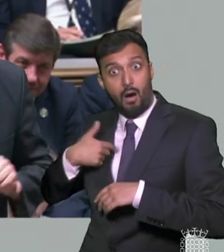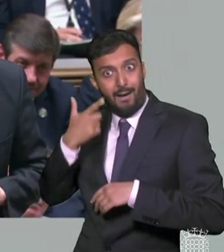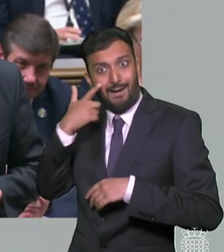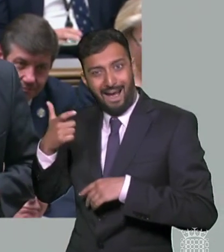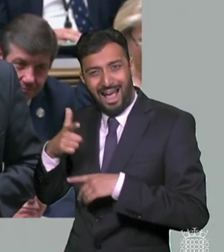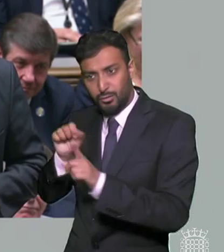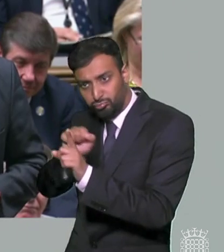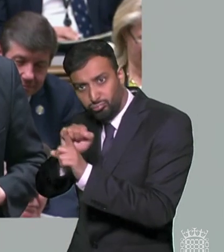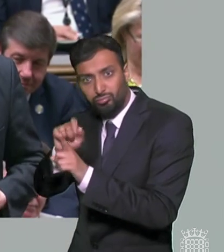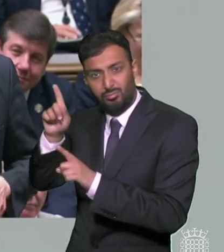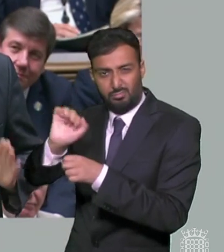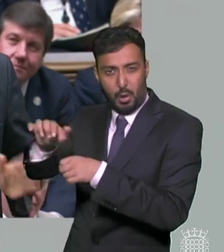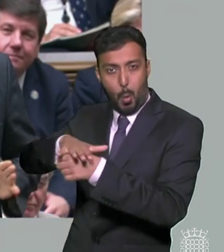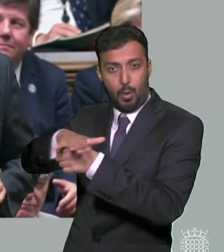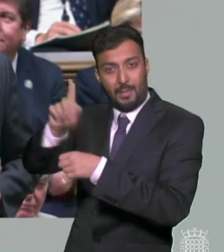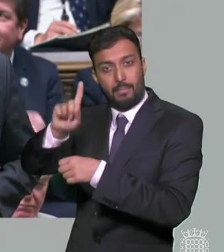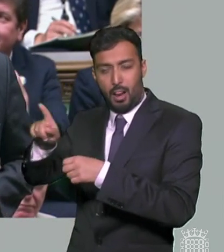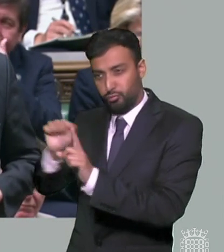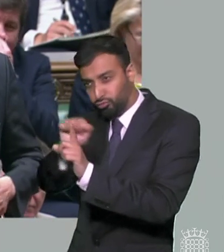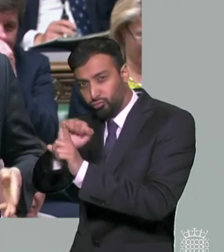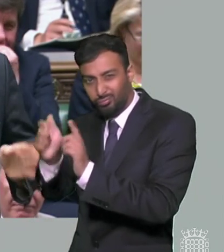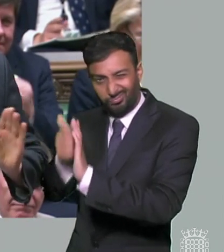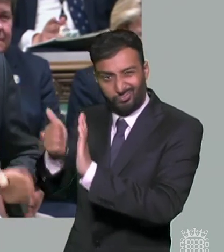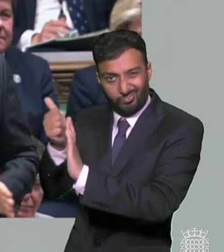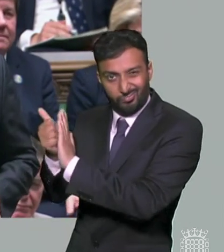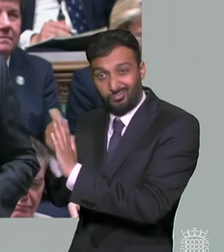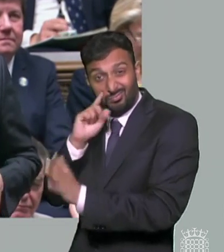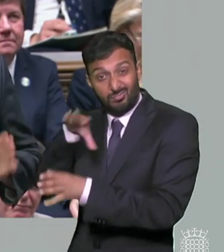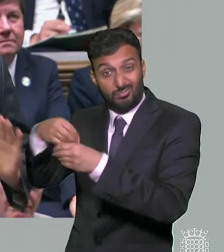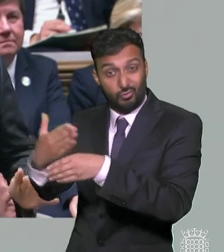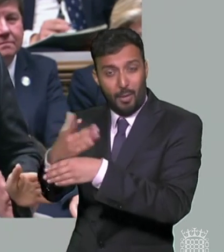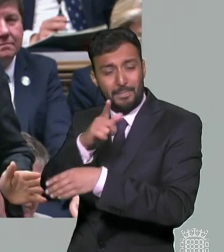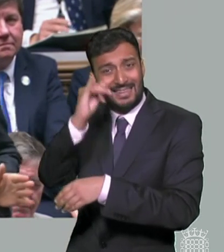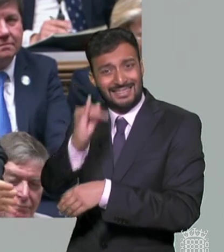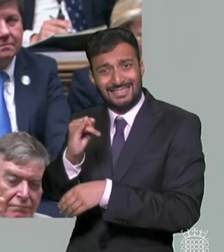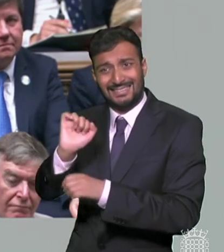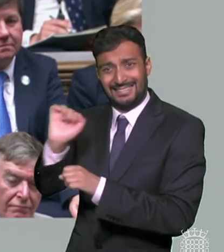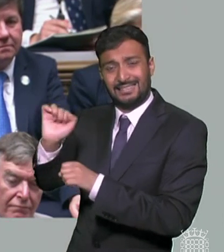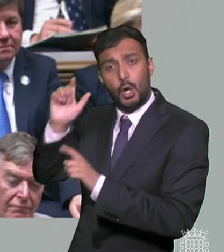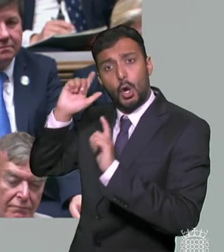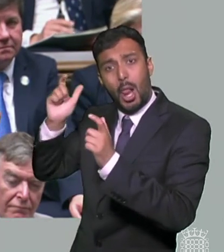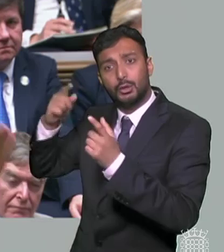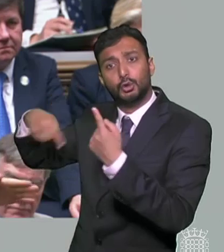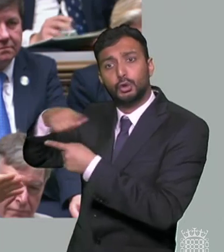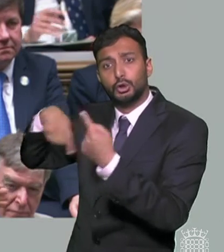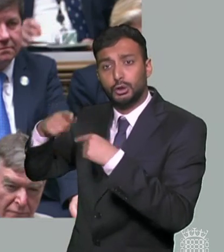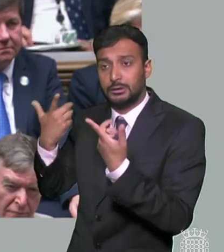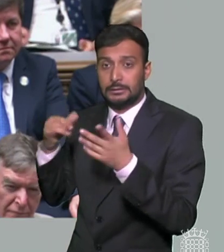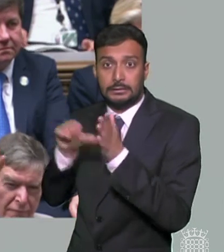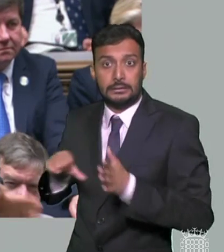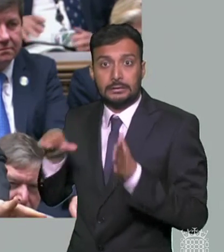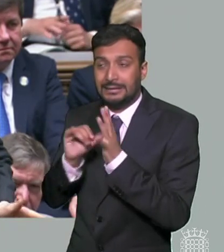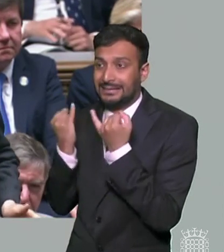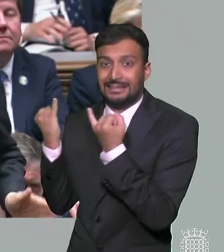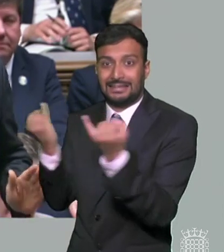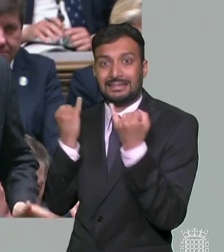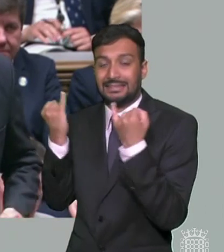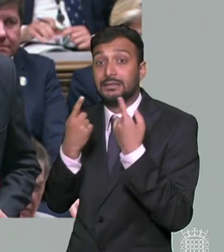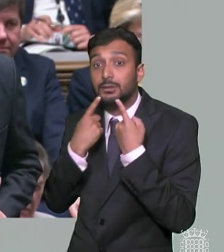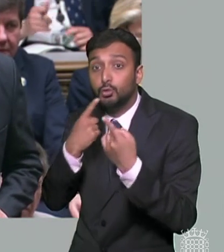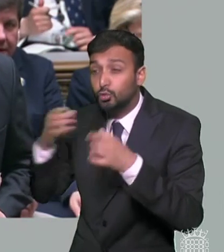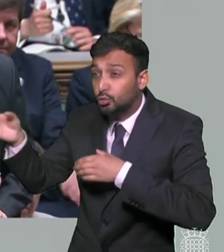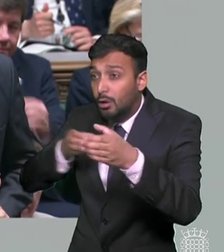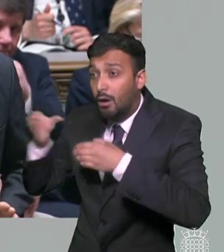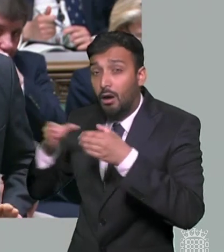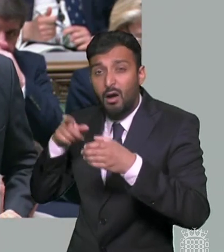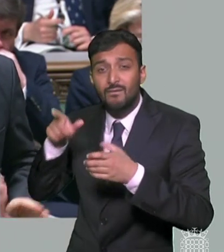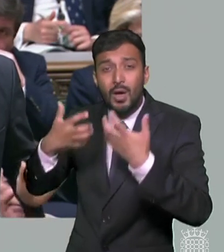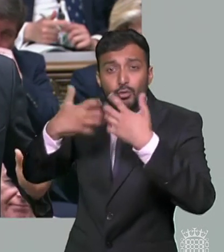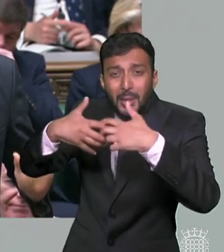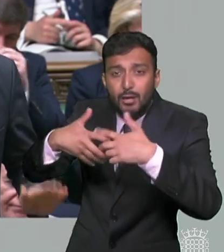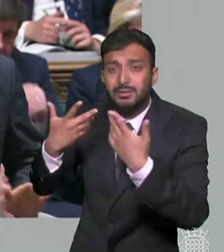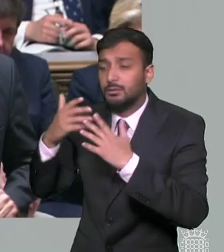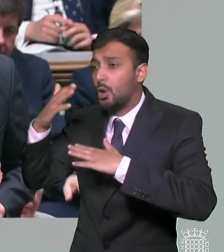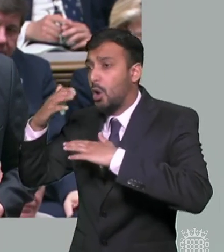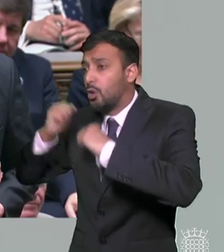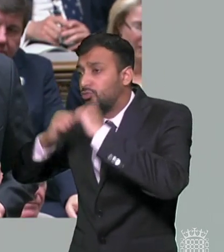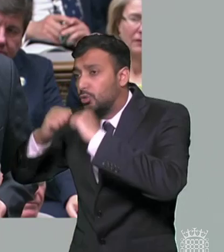However, it and other colleges are finding it increasingly difficult to recruit and retain teachers in such work as fabrication, engineering and construction.